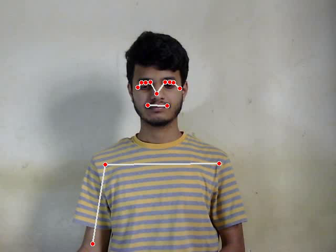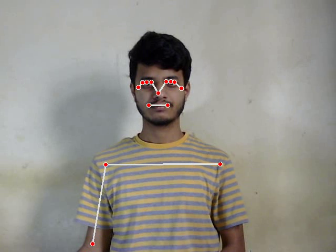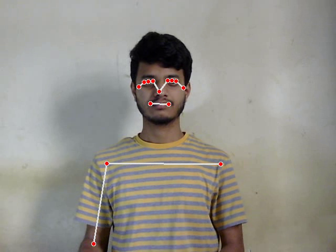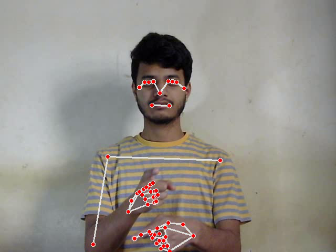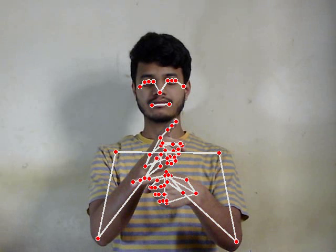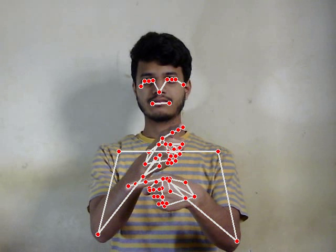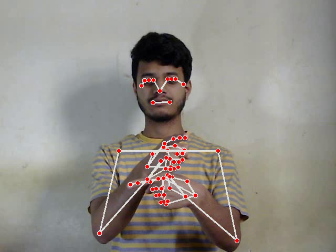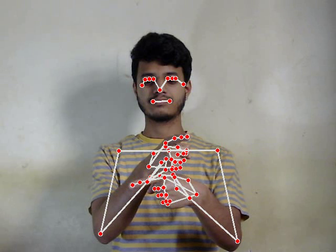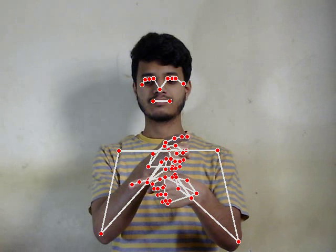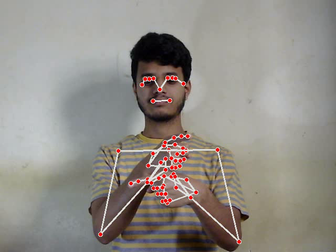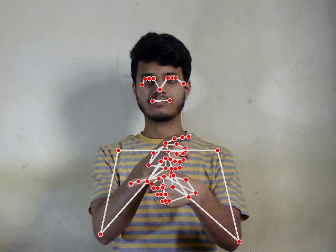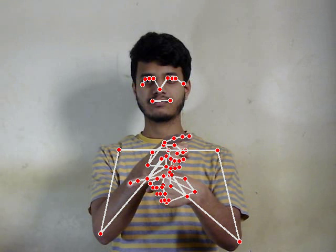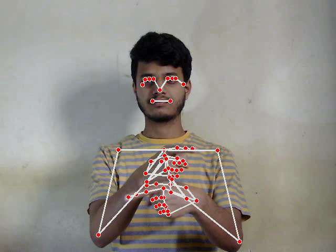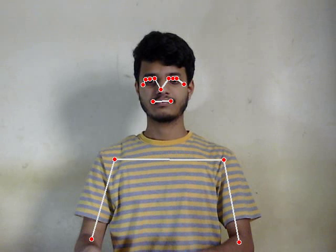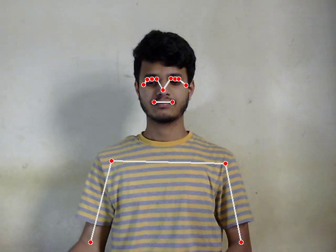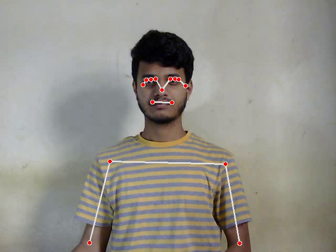right